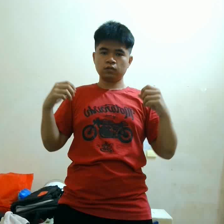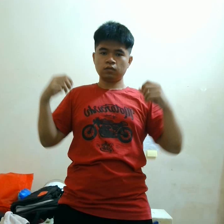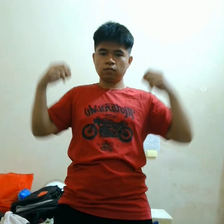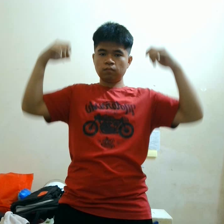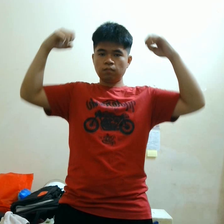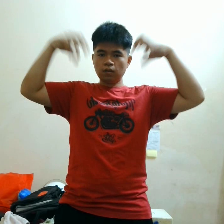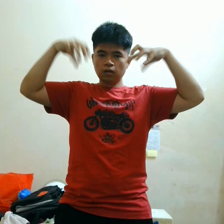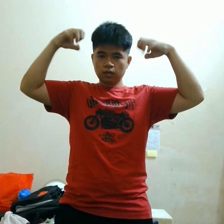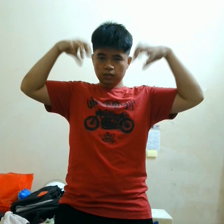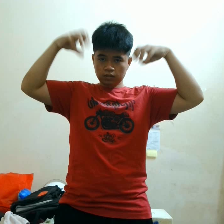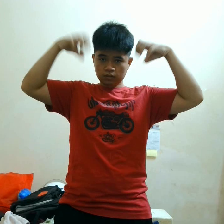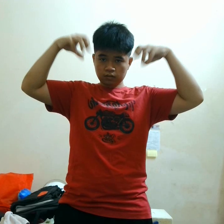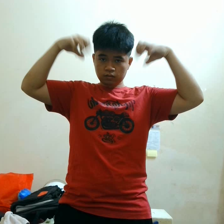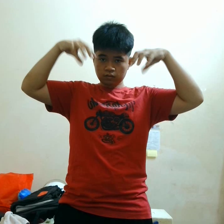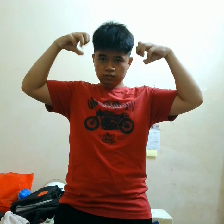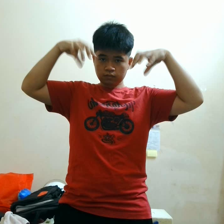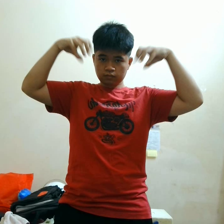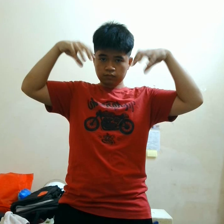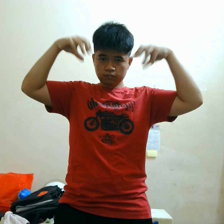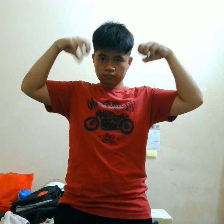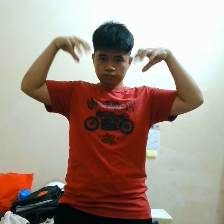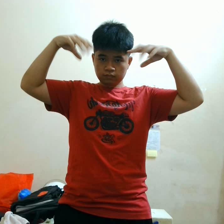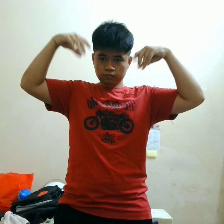mua